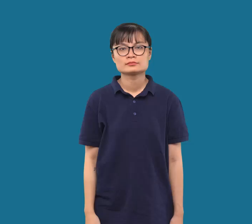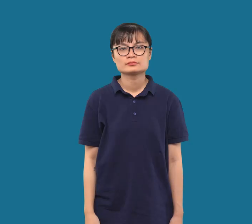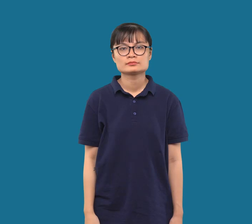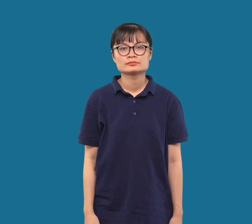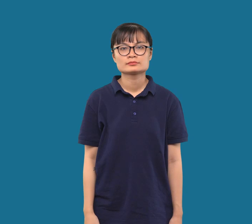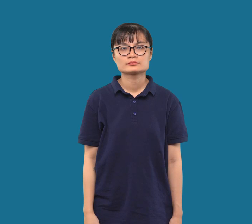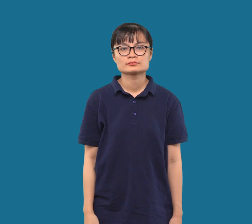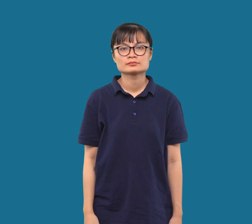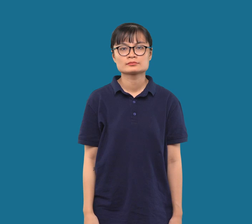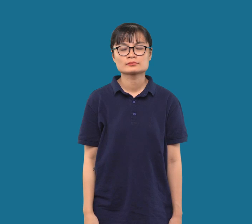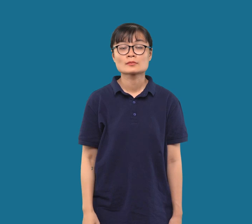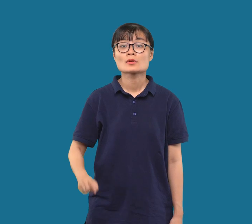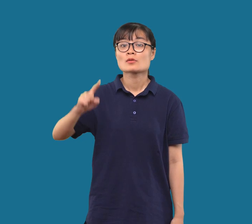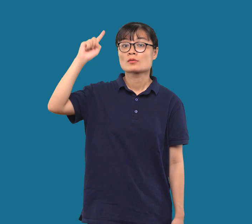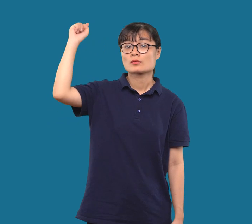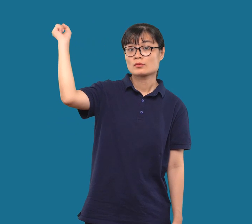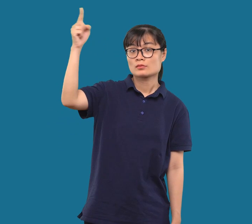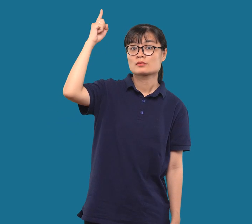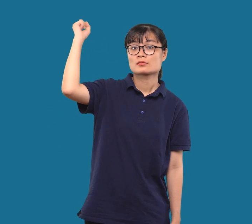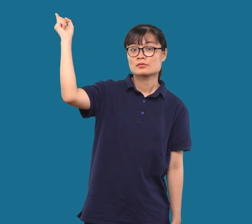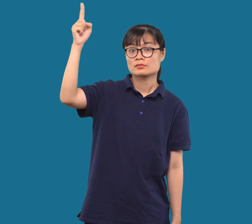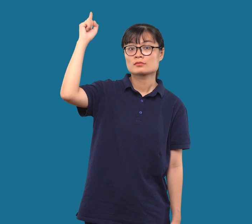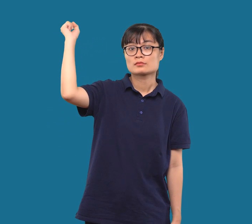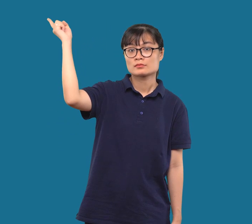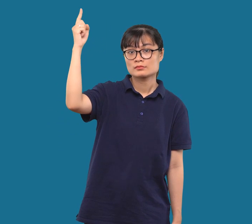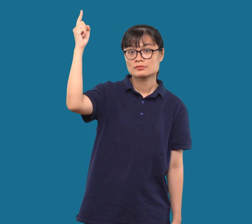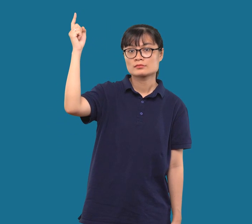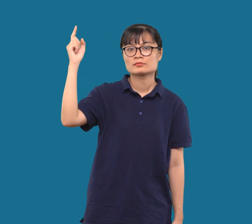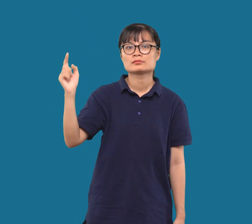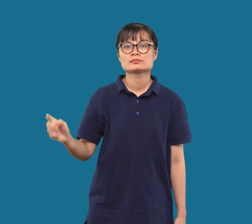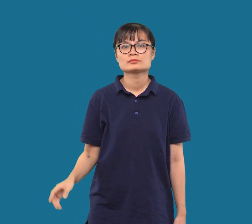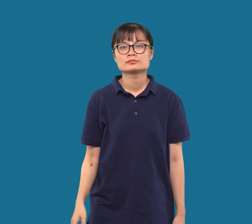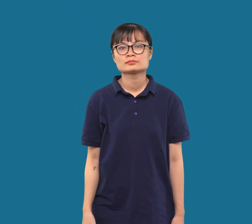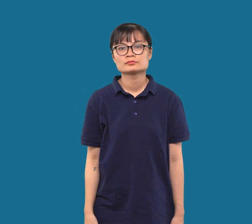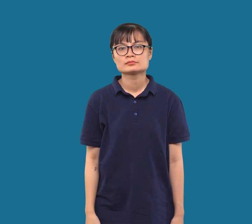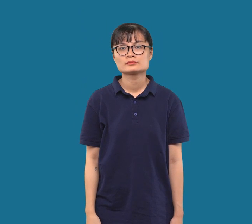quạt trần